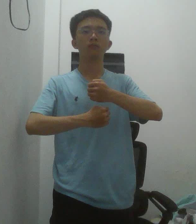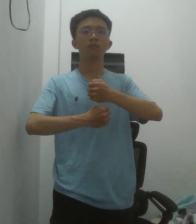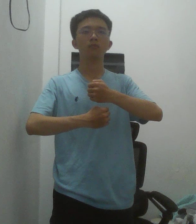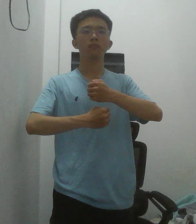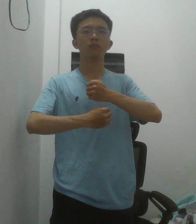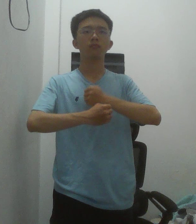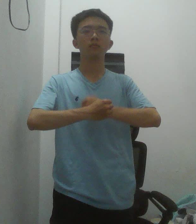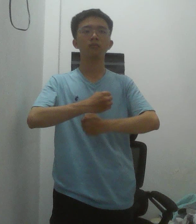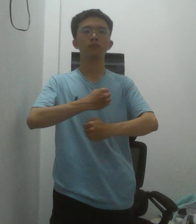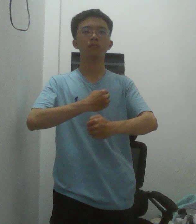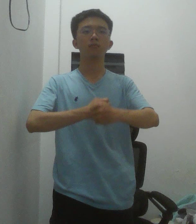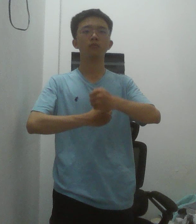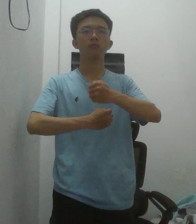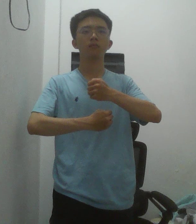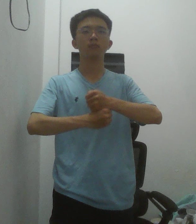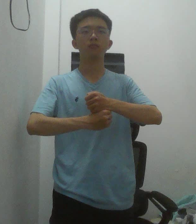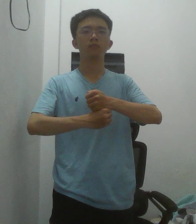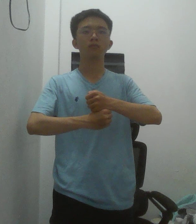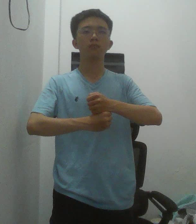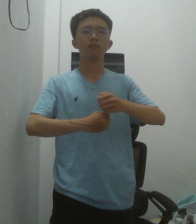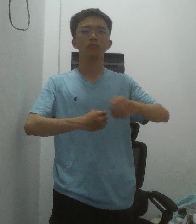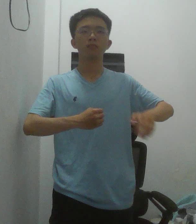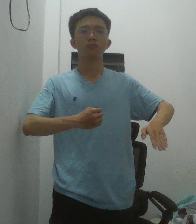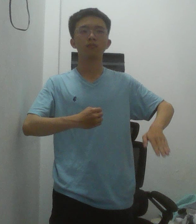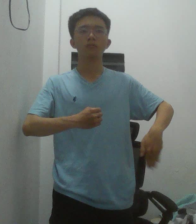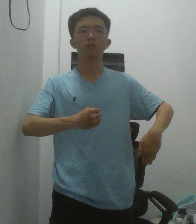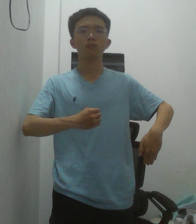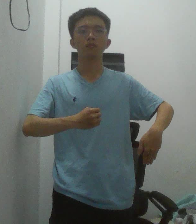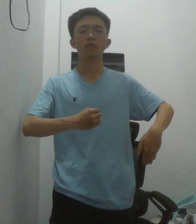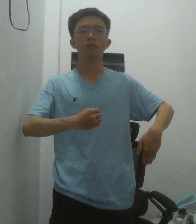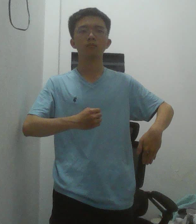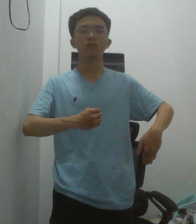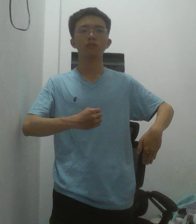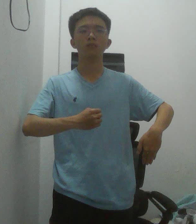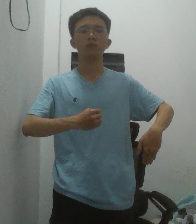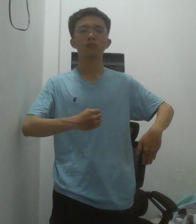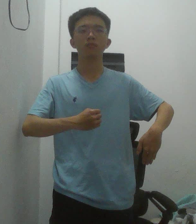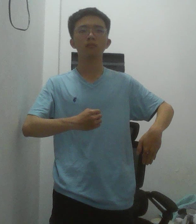nam sau